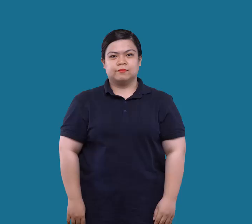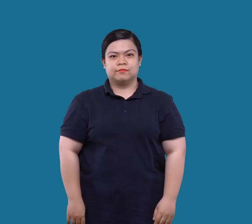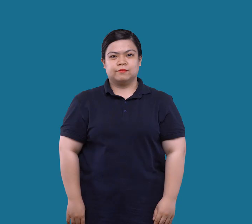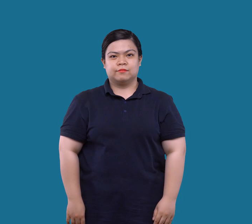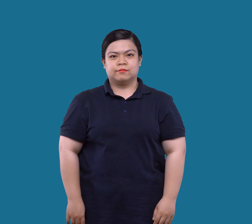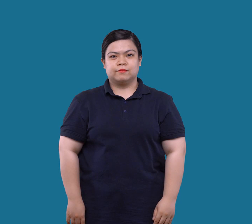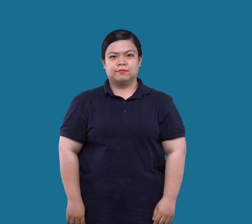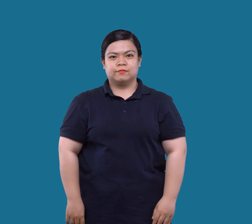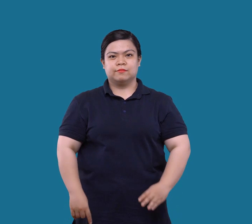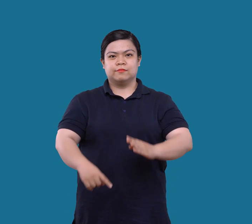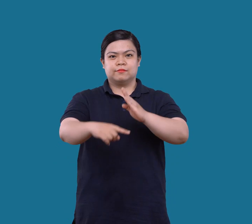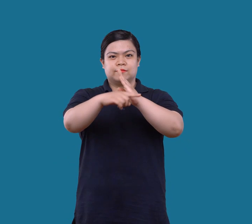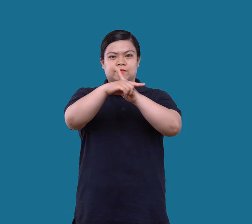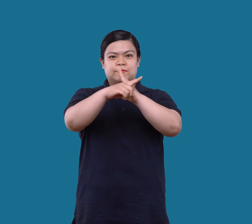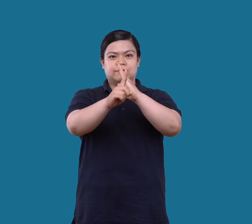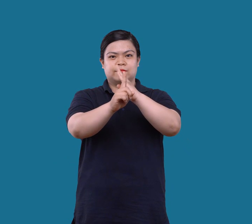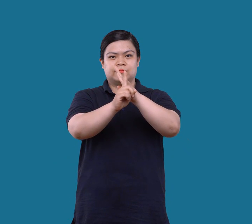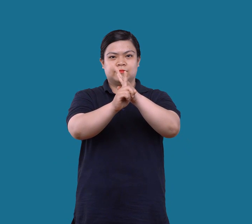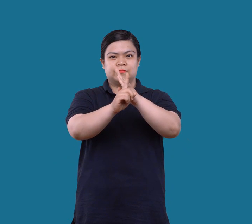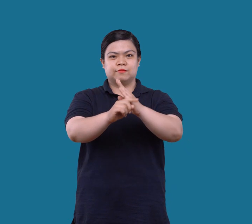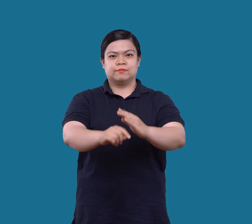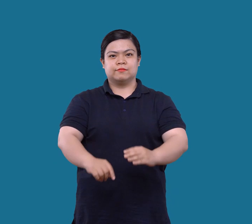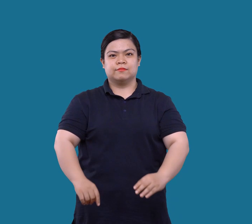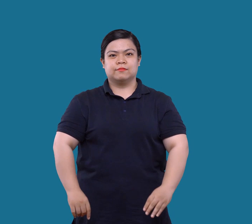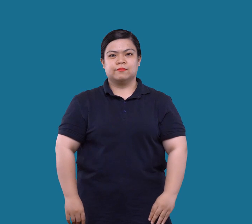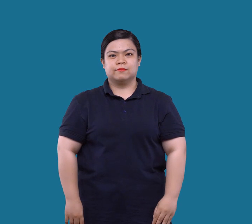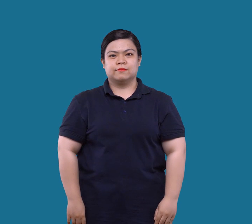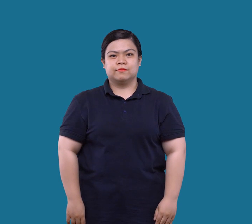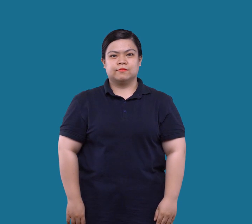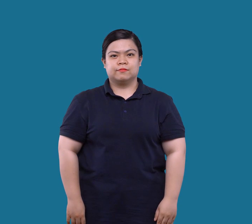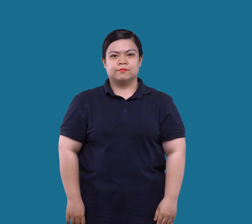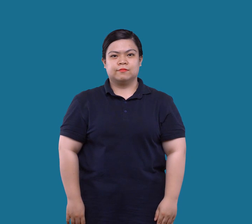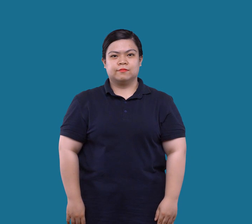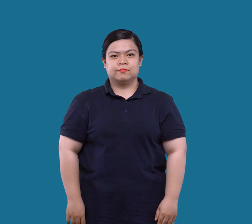trạm y tế